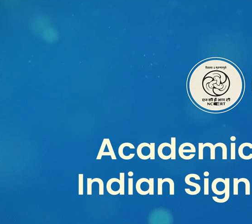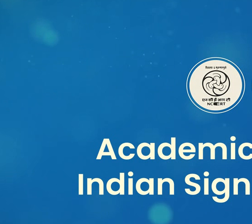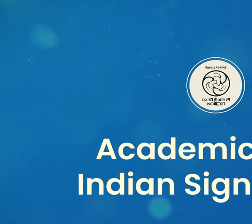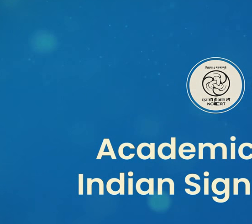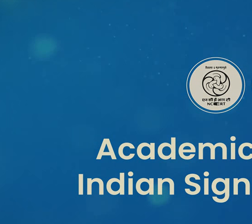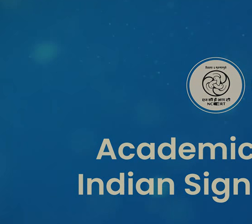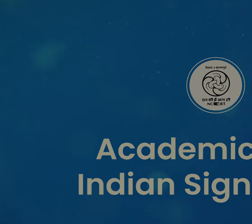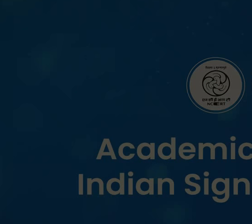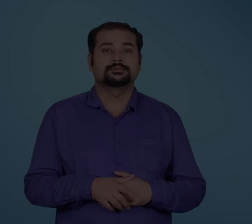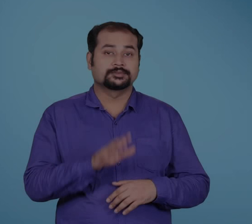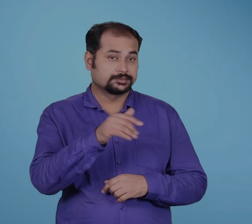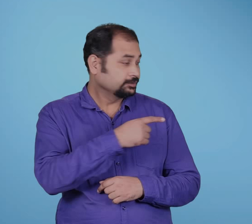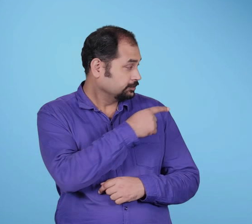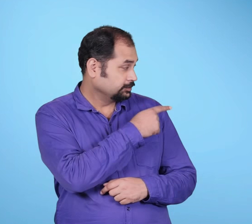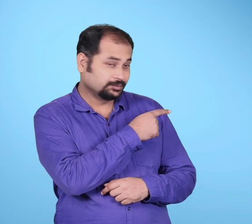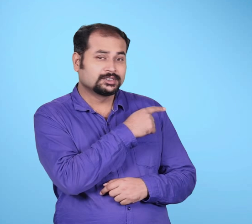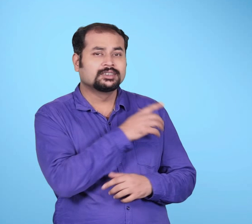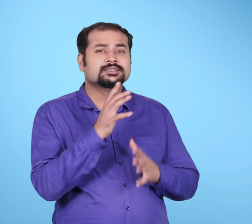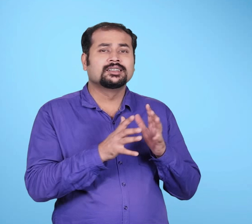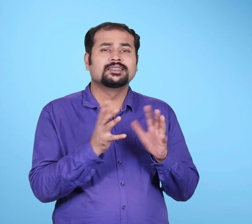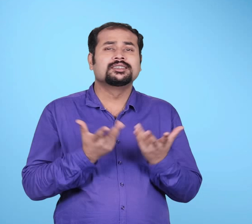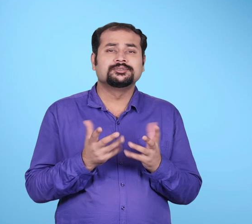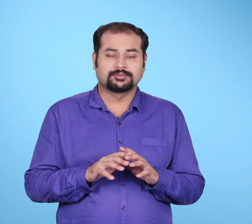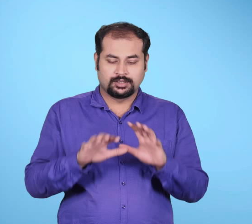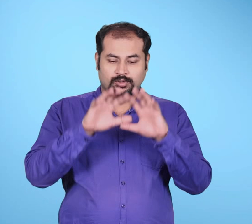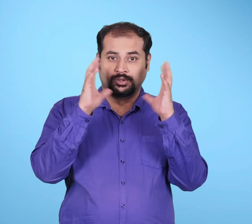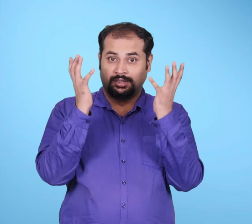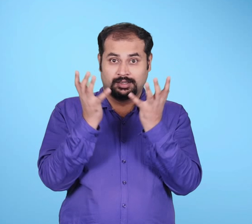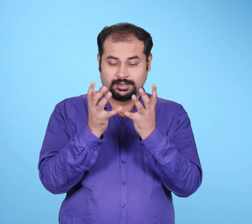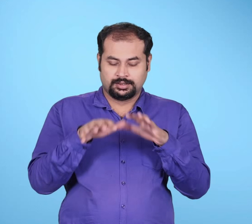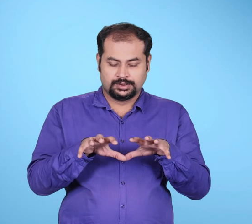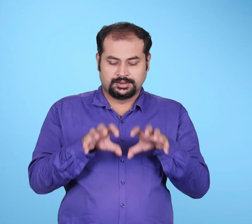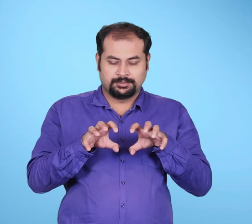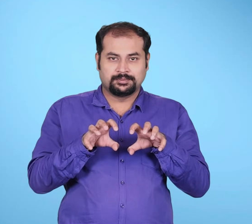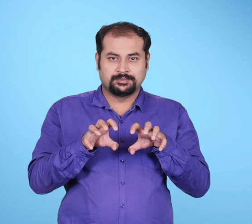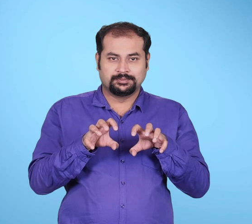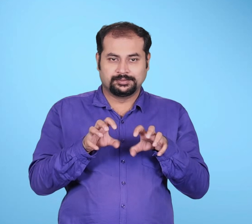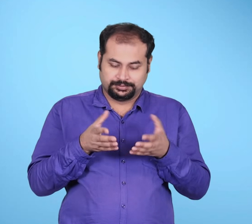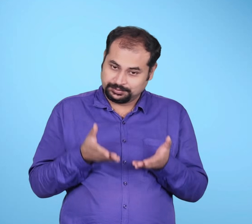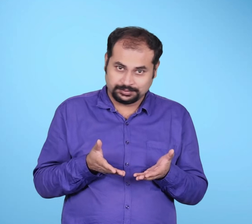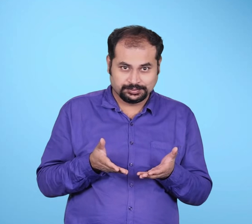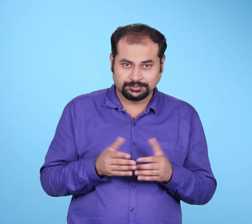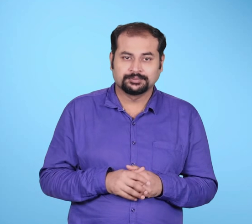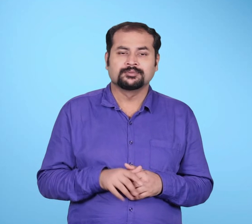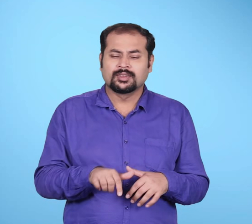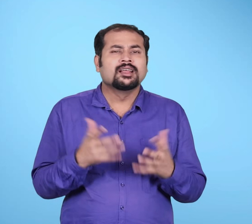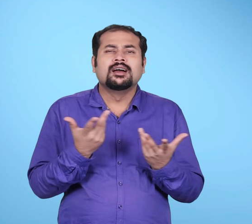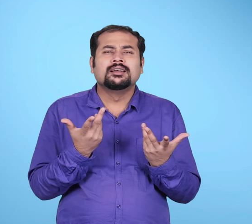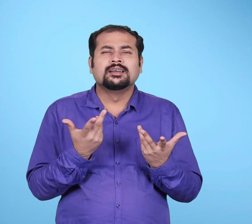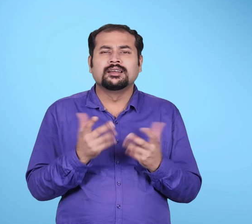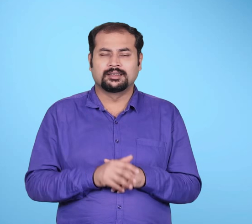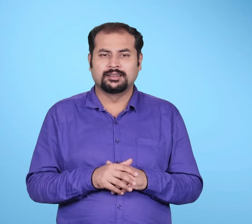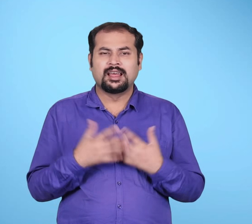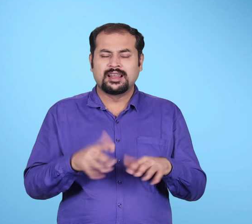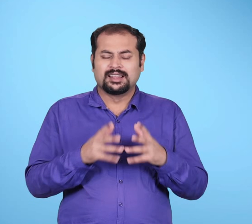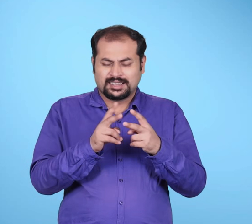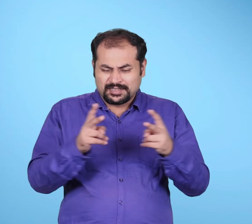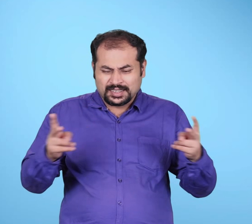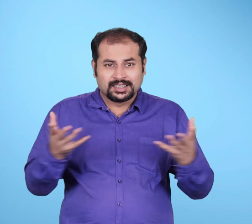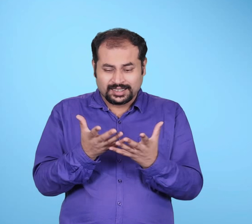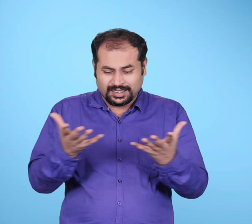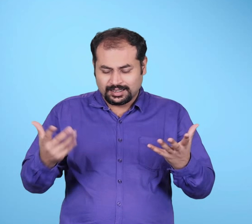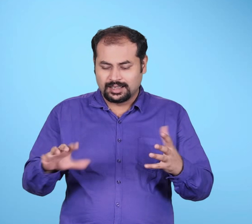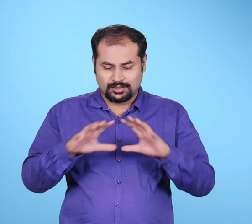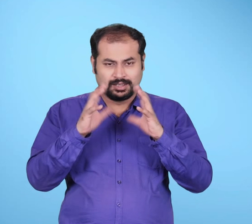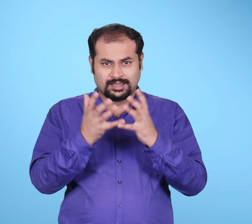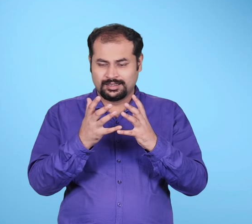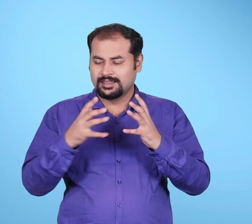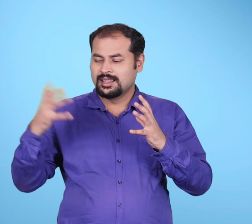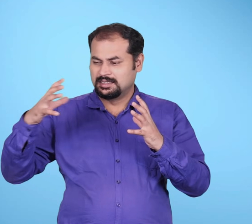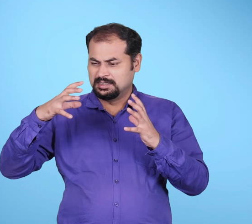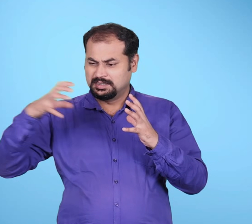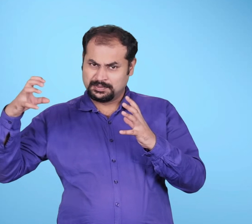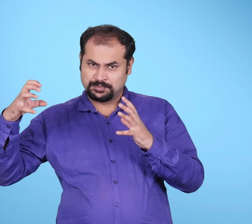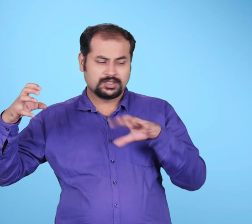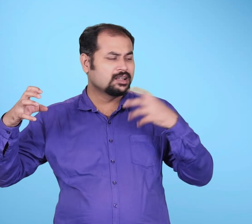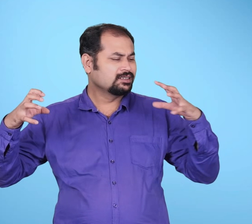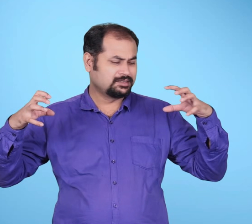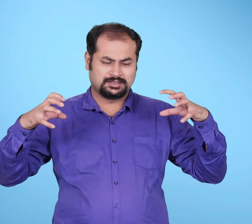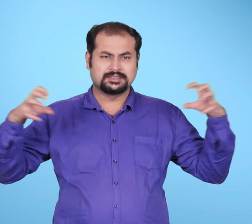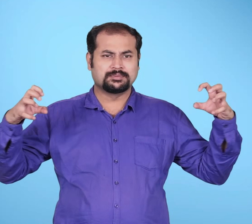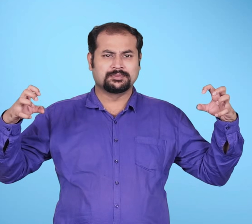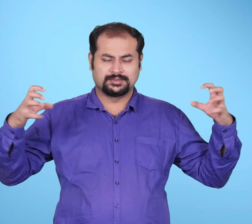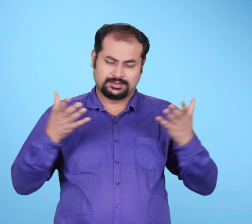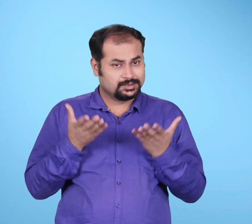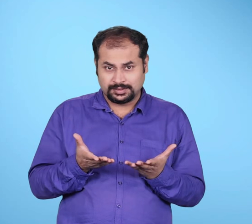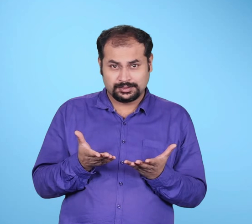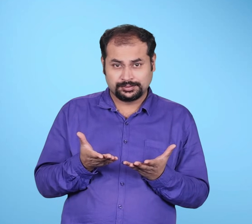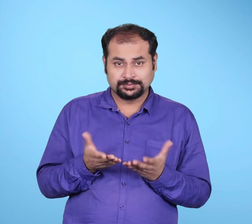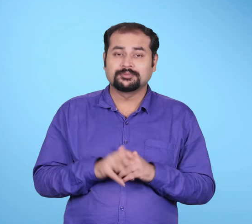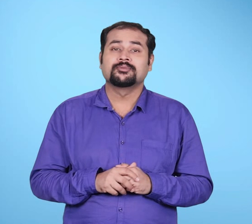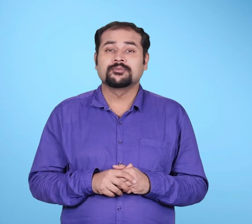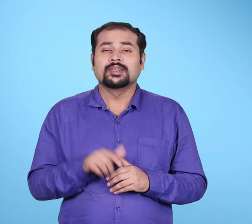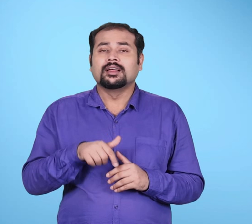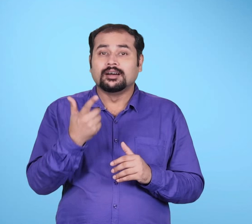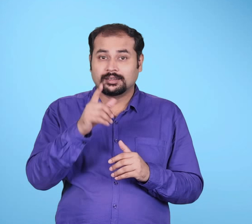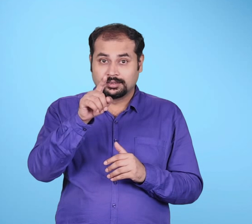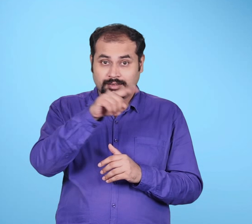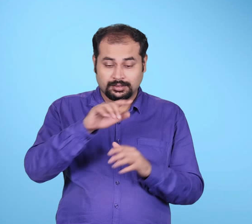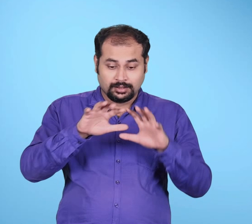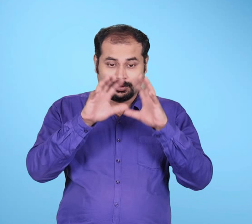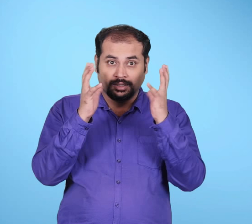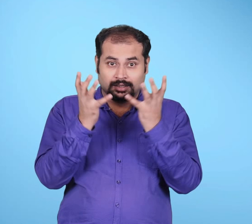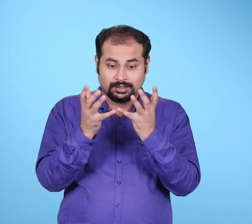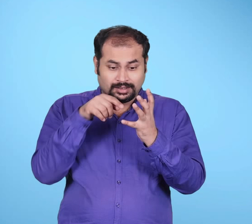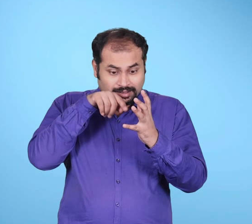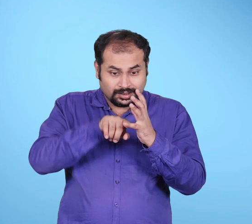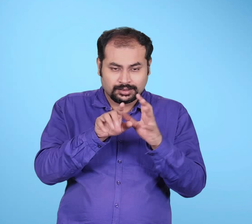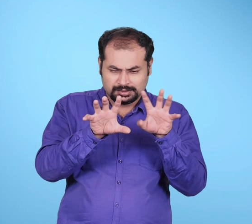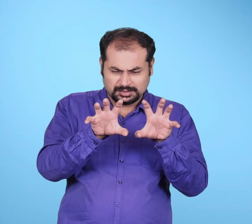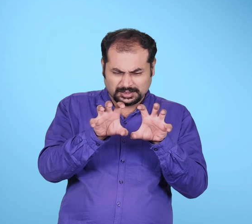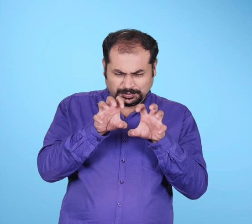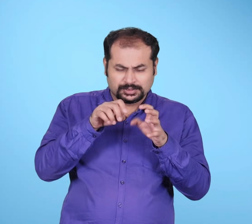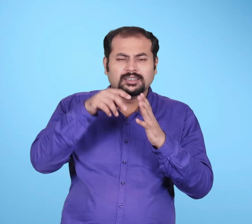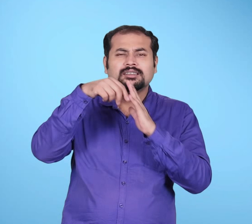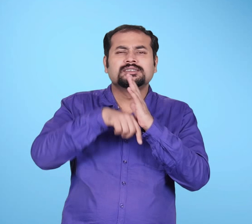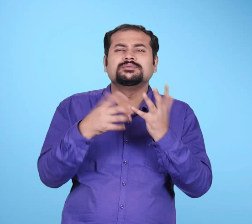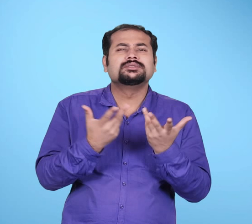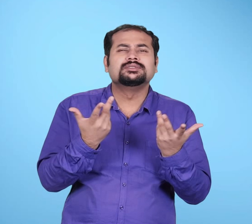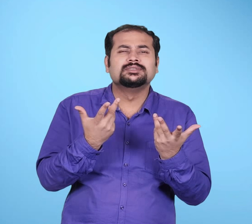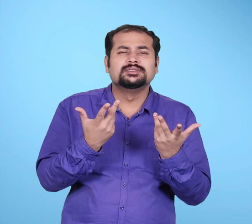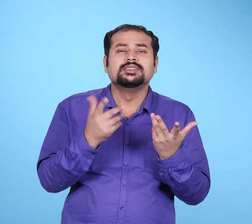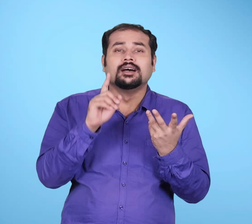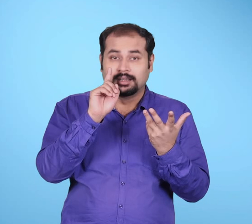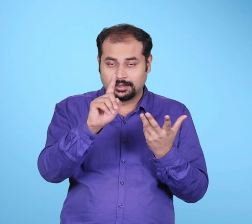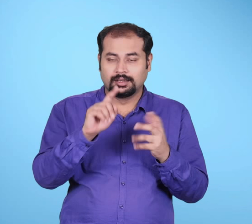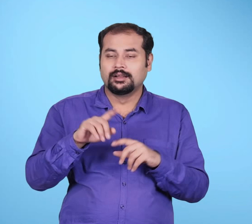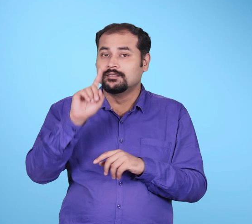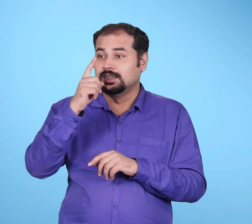Gravity This sign refers to gravity. It can be modified to match the body whose gravity is being talked about. Gravity is the universal force of attraction between two masses such as